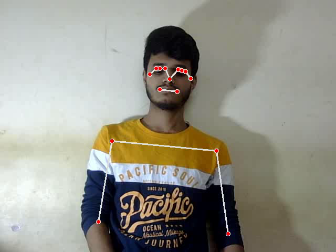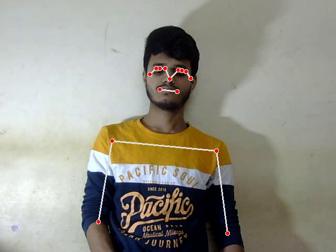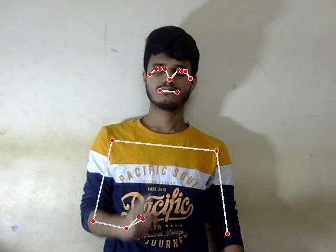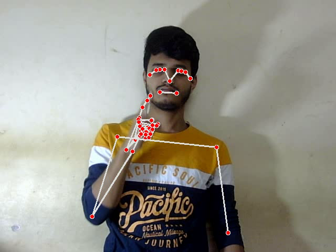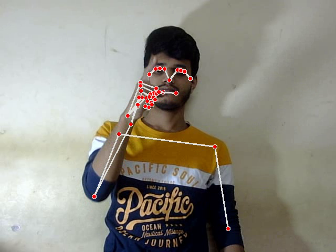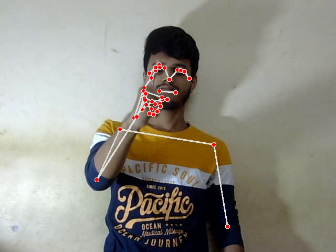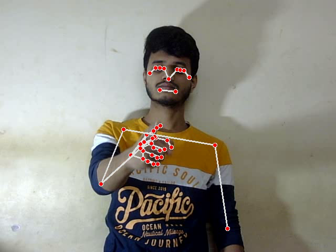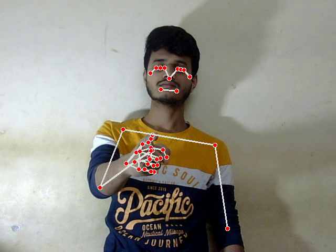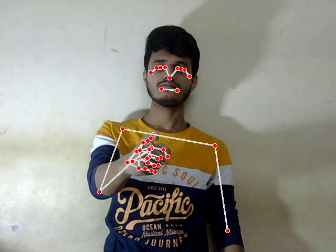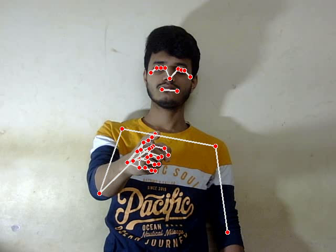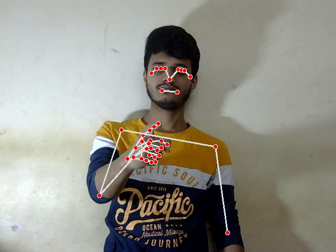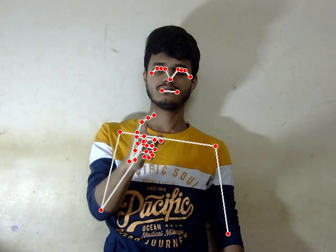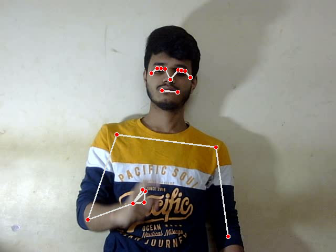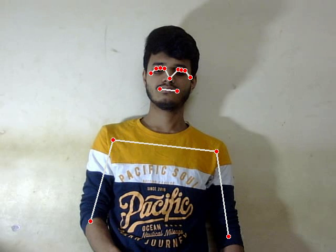you